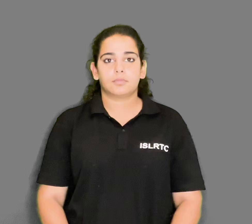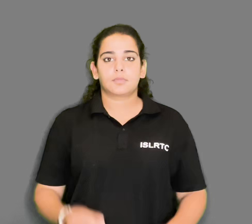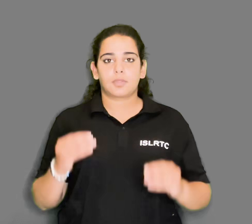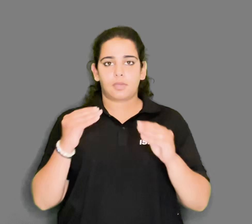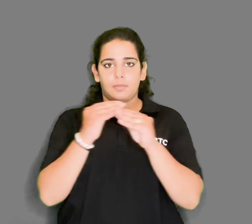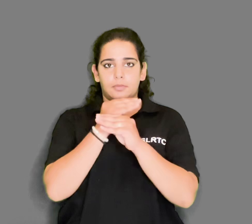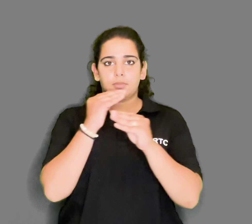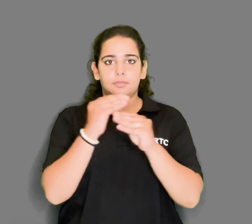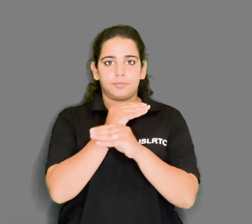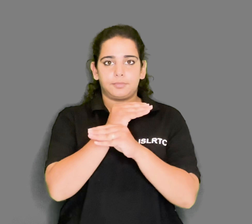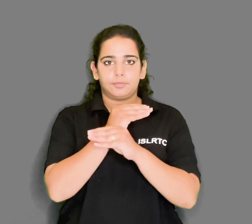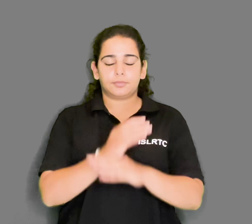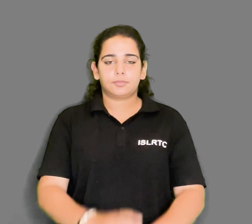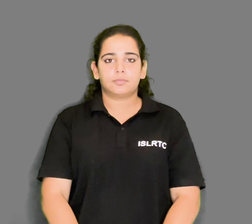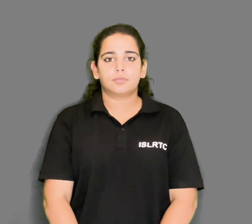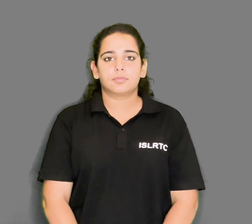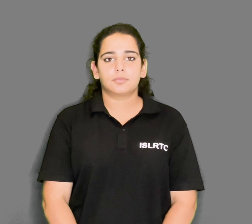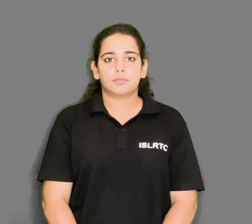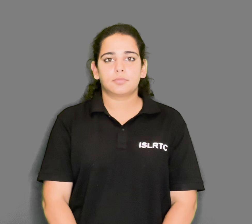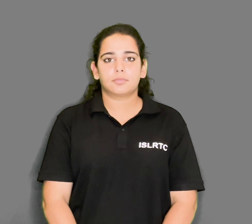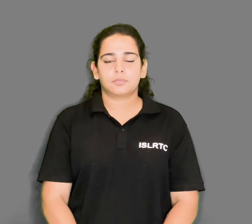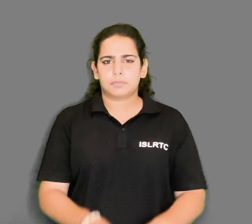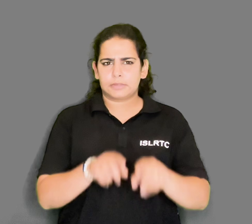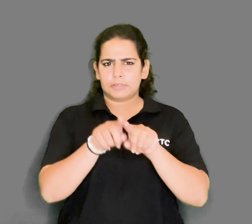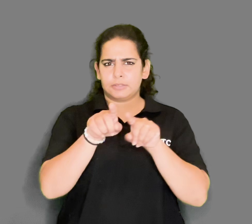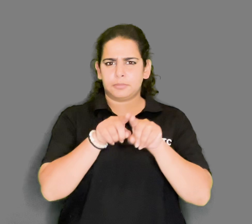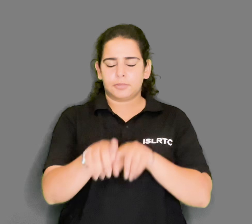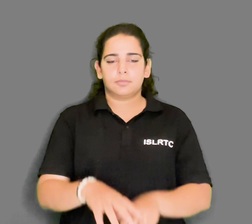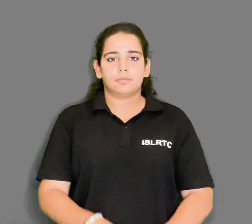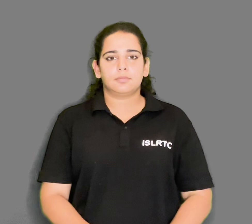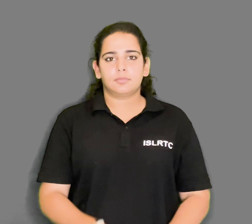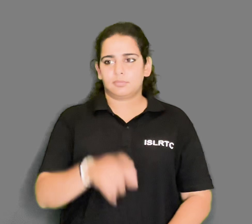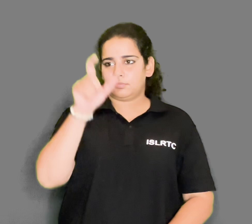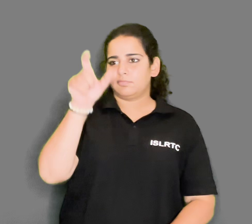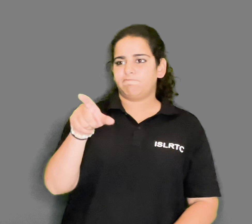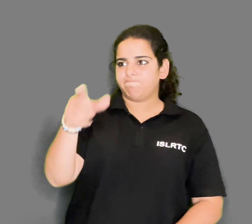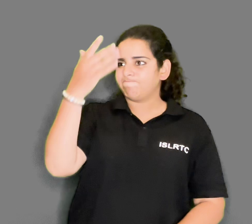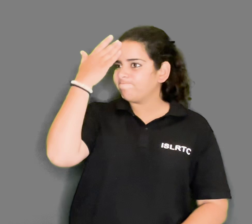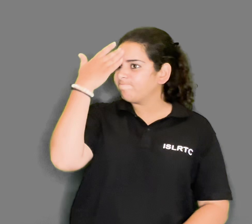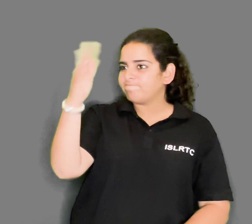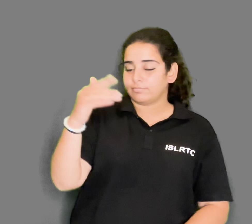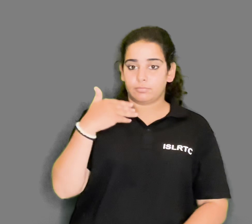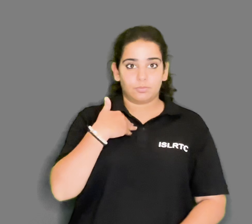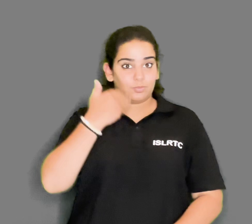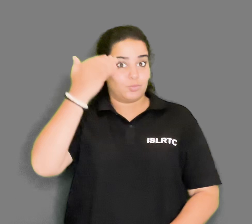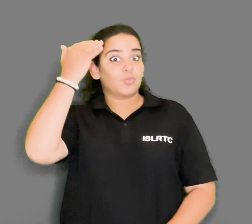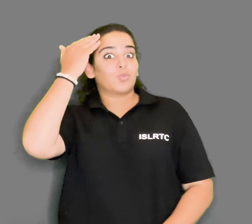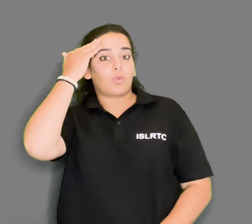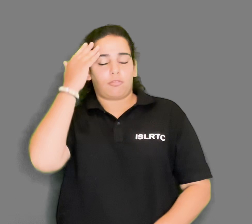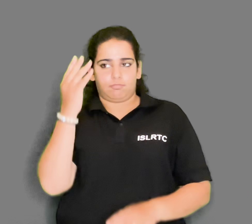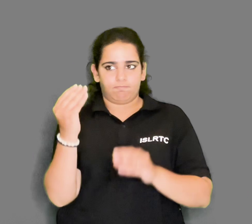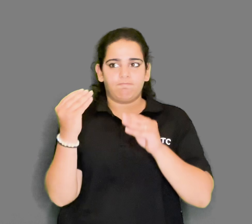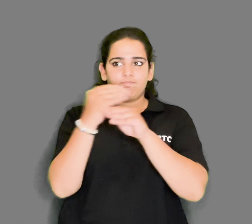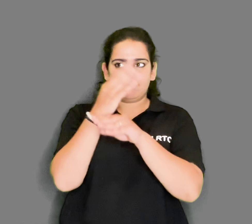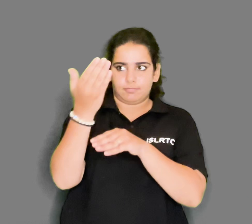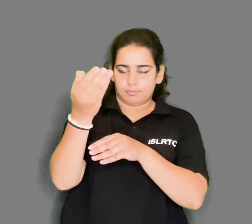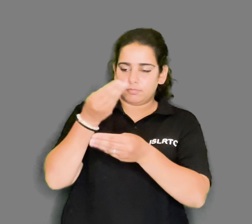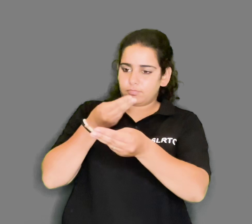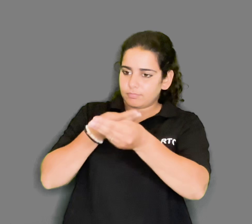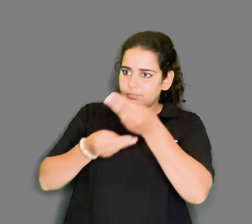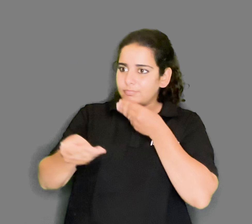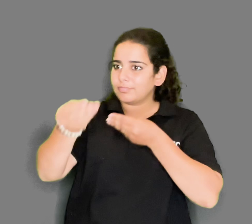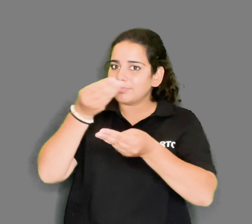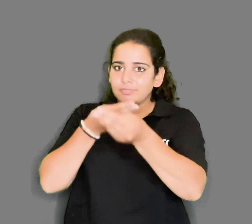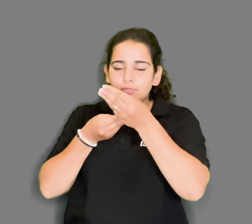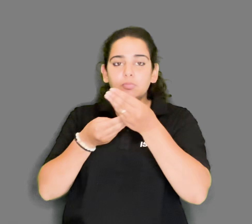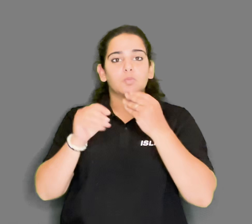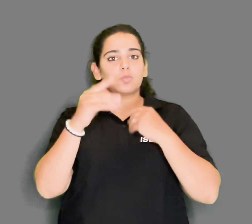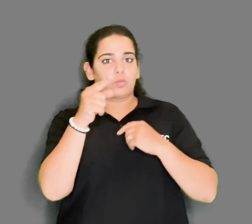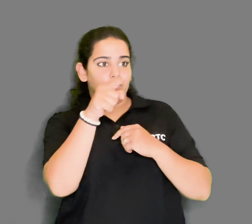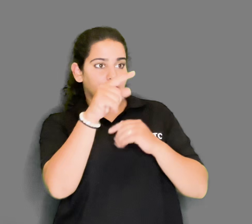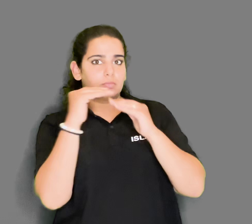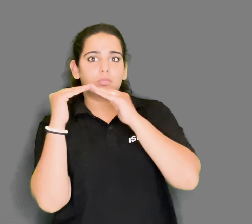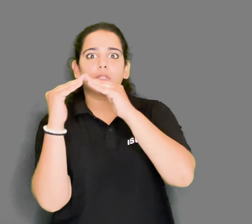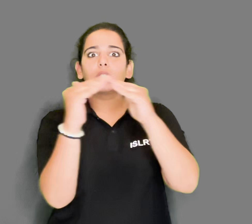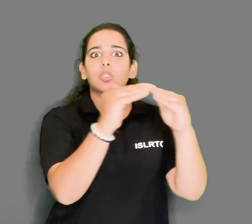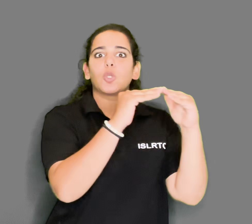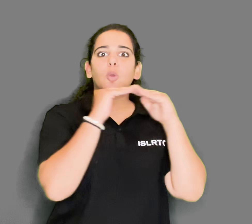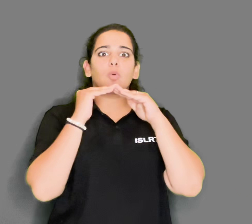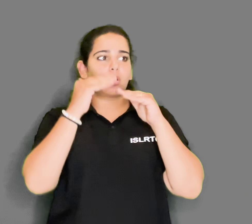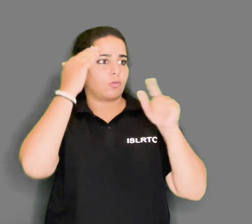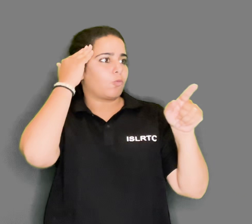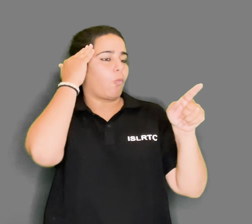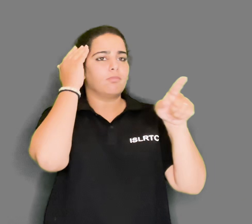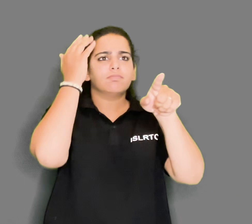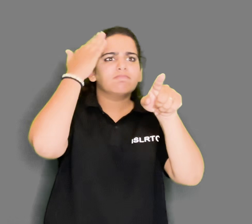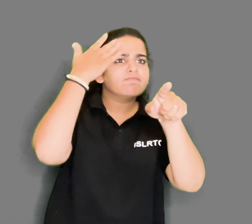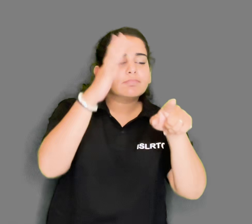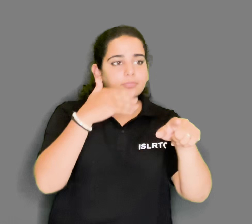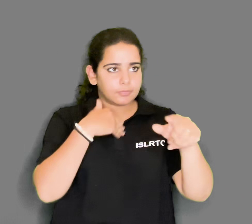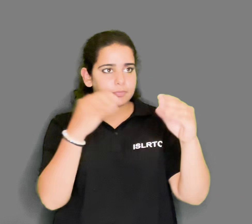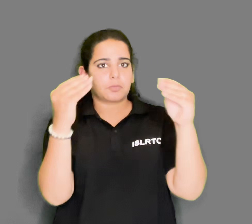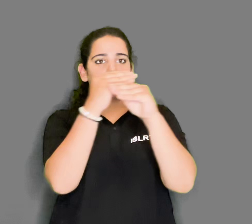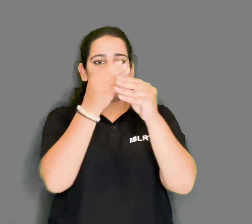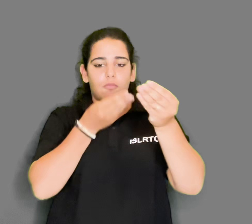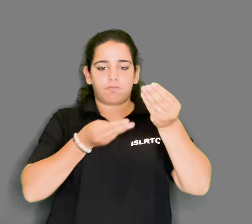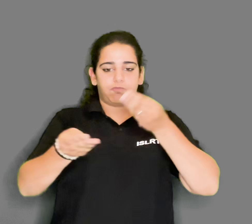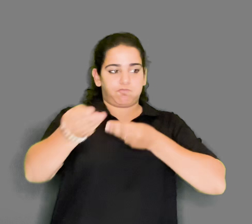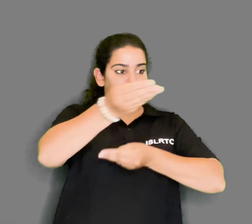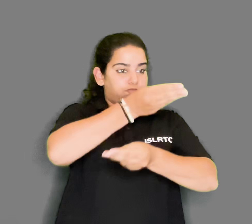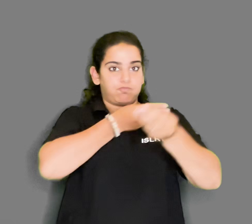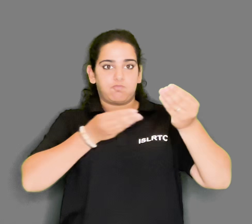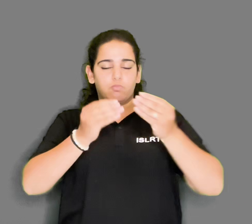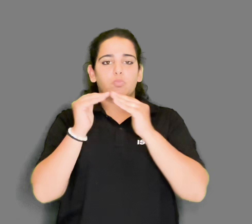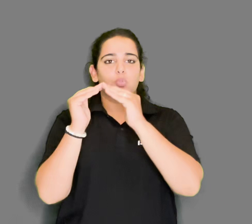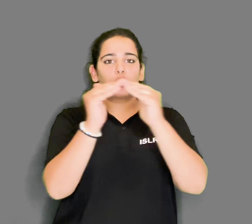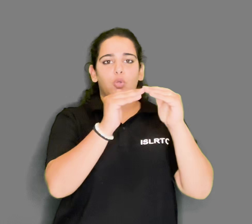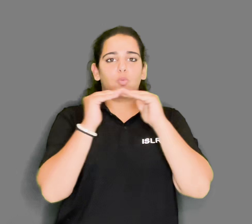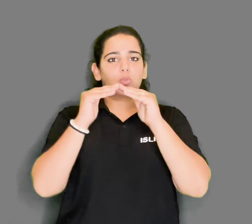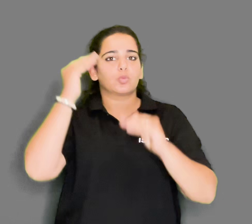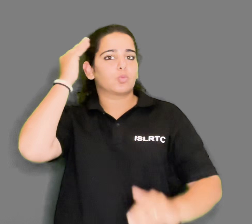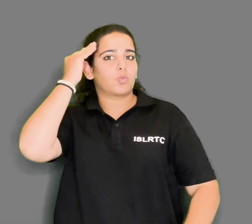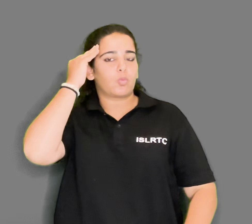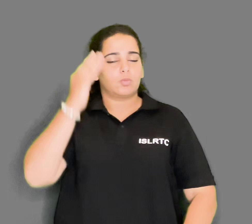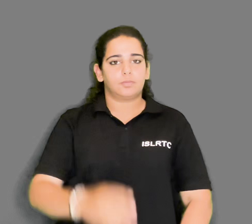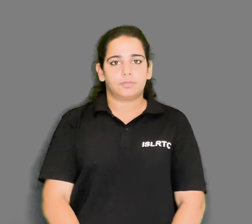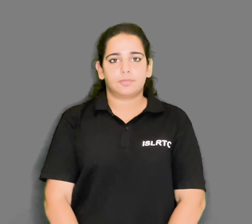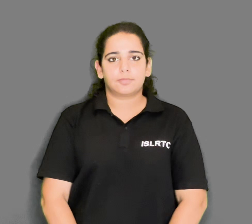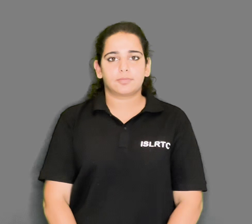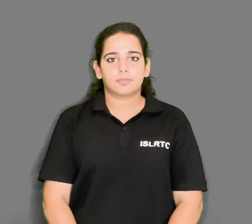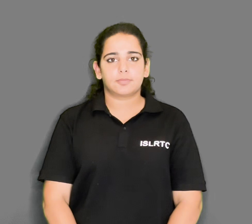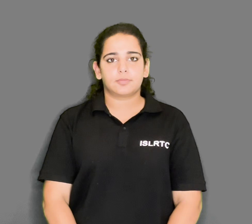Peer